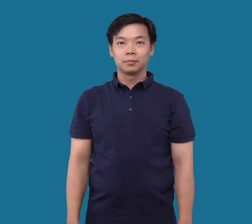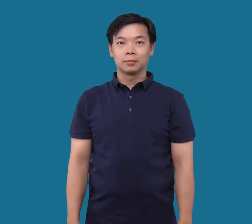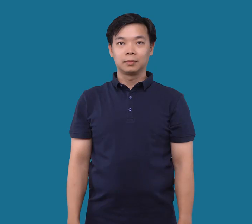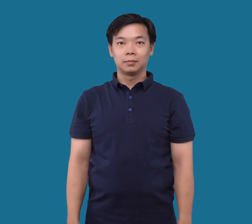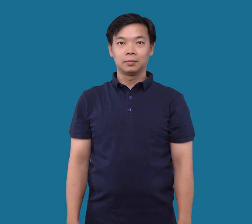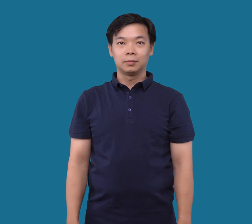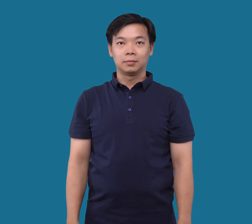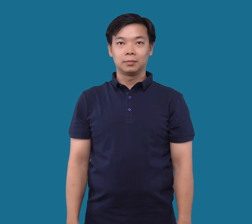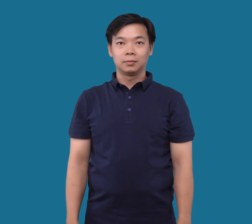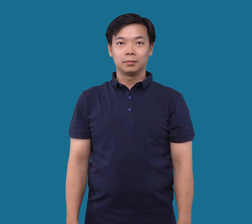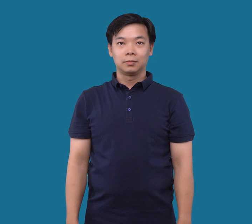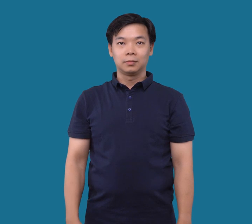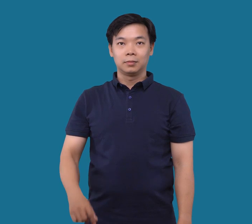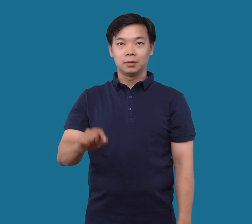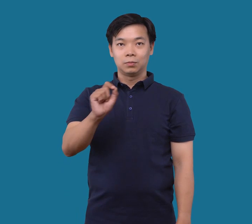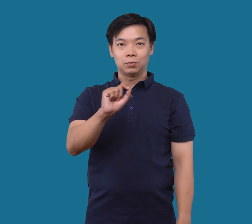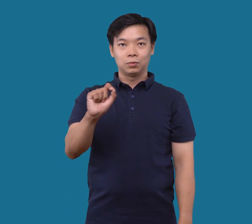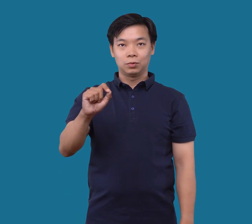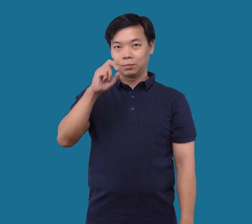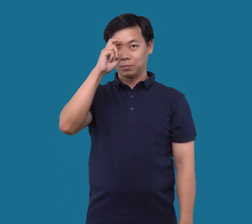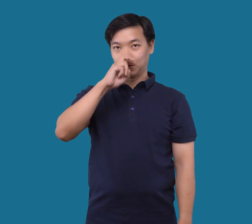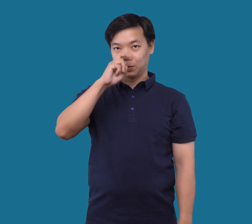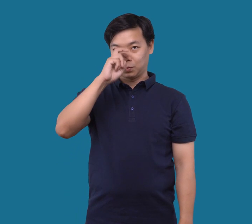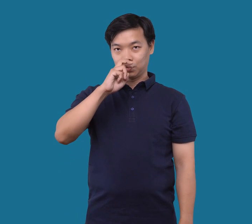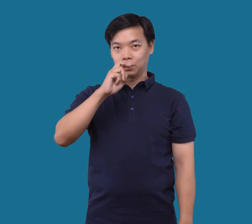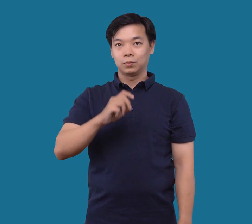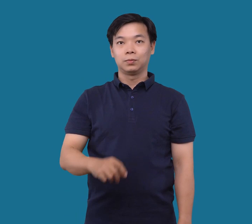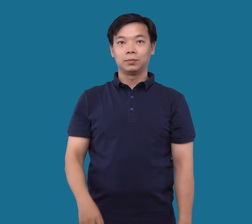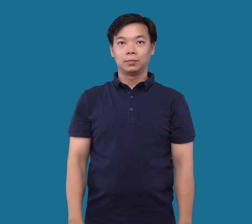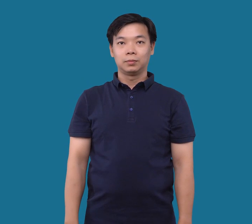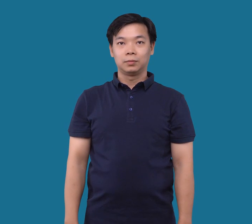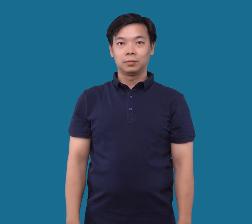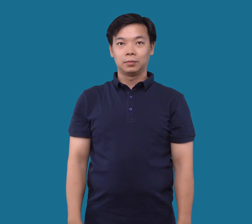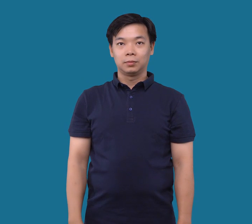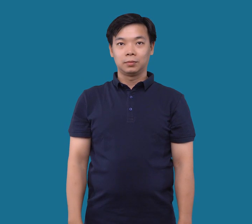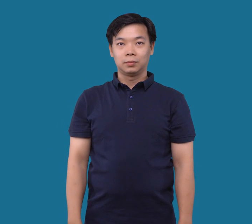bút màu